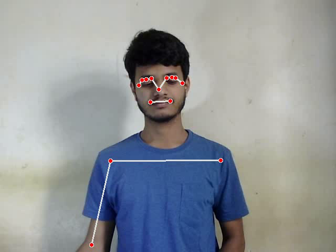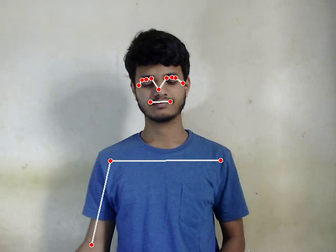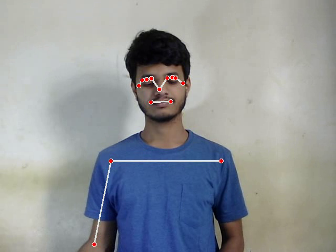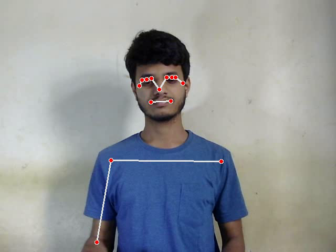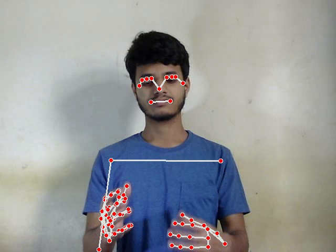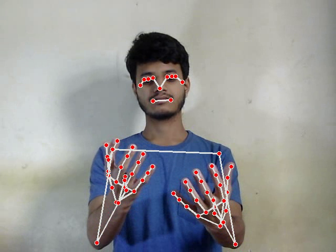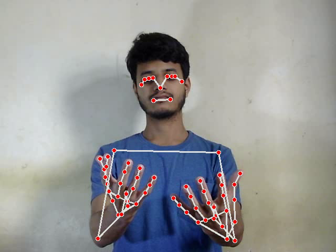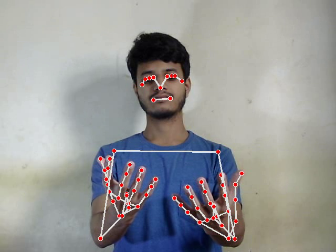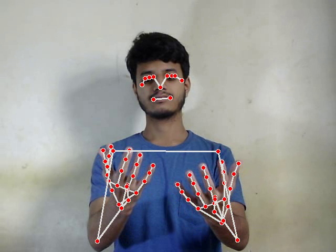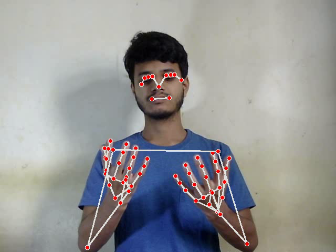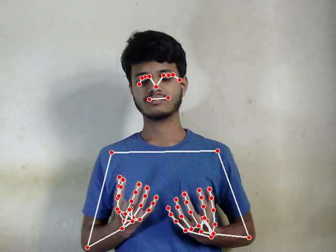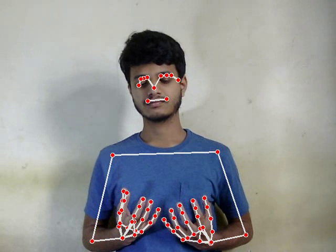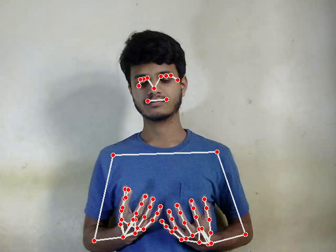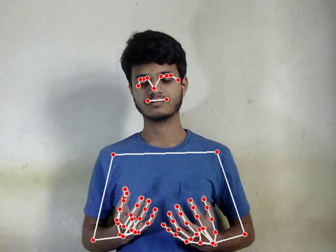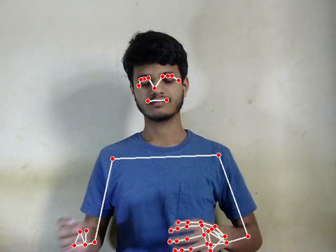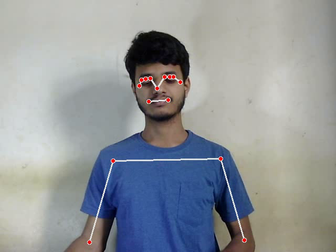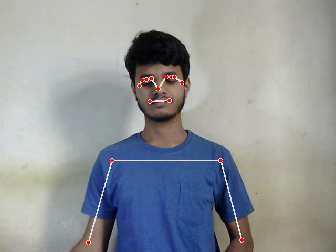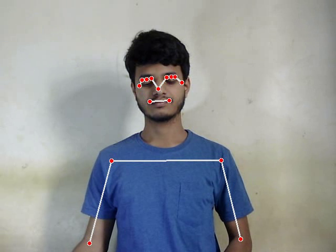want